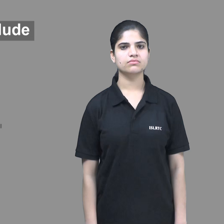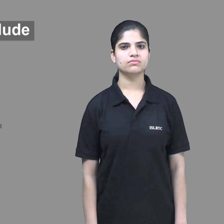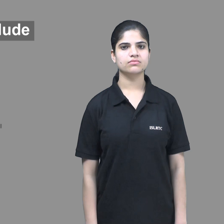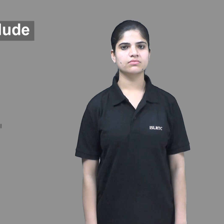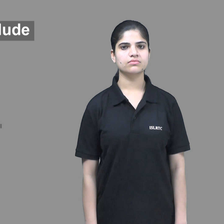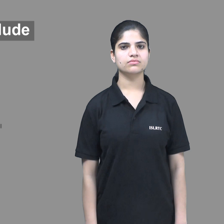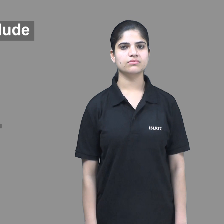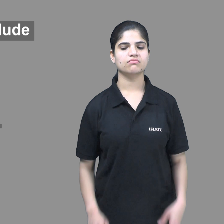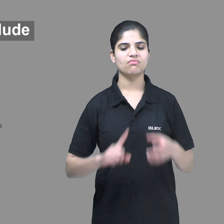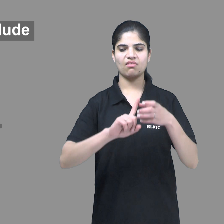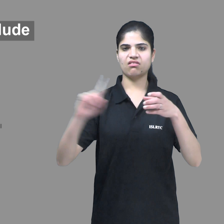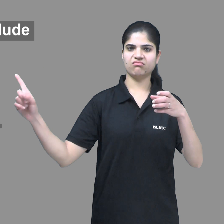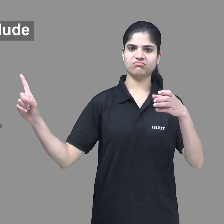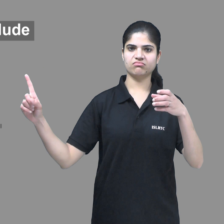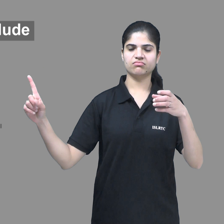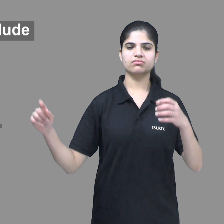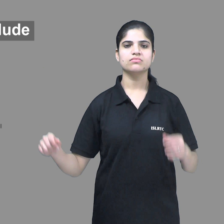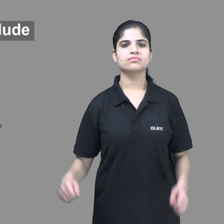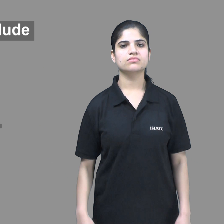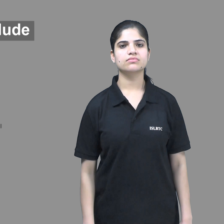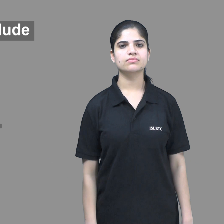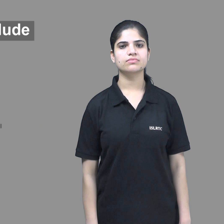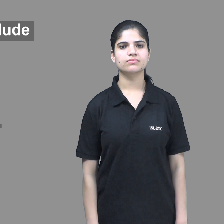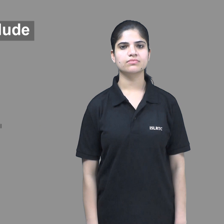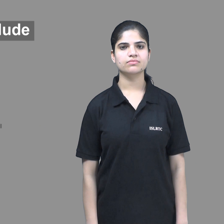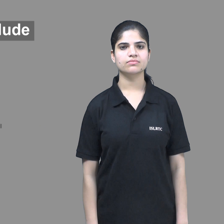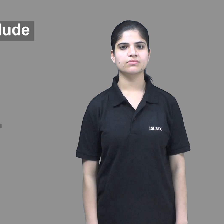Exclude